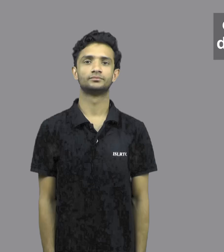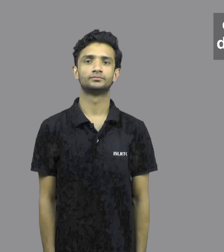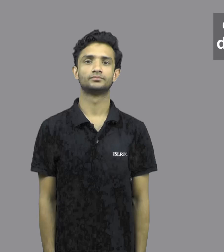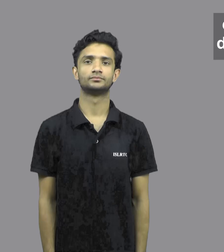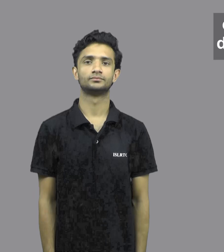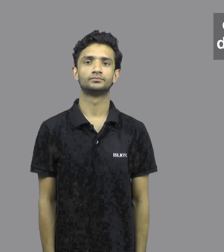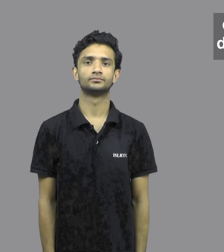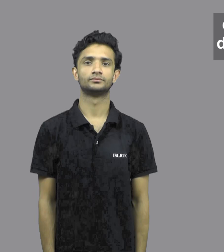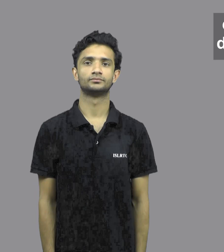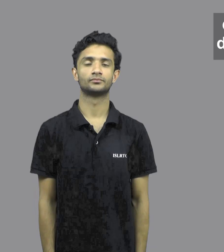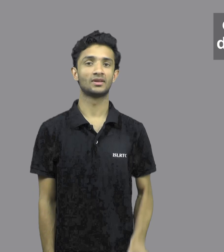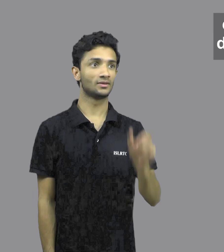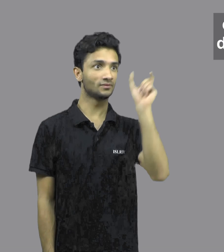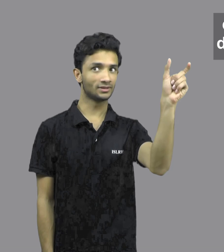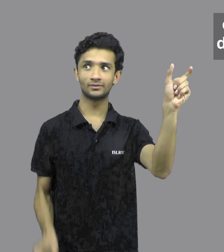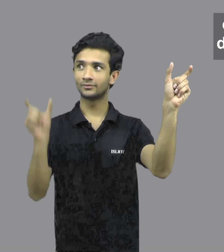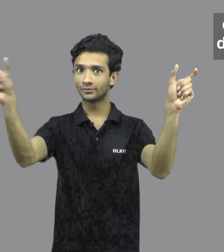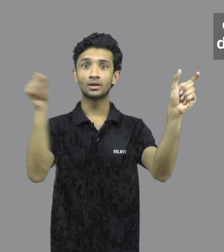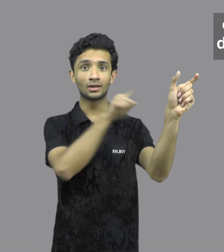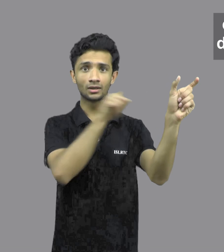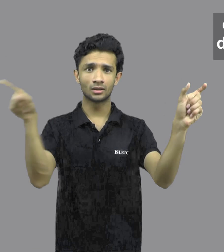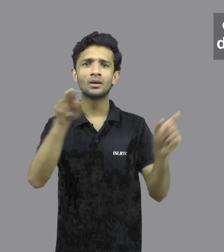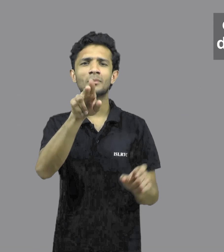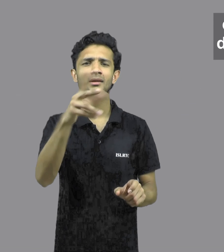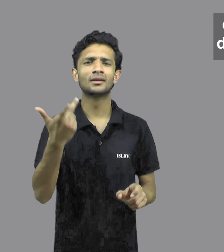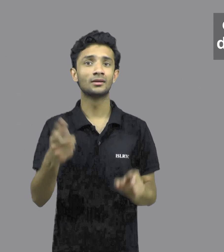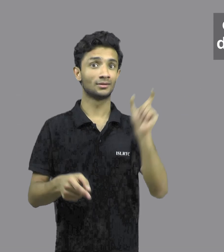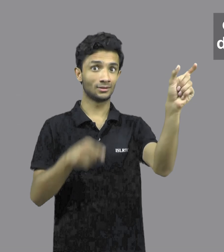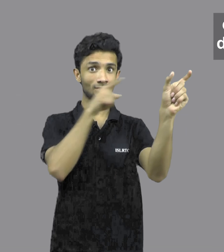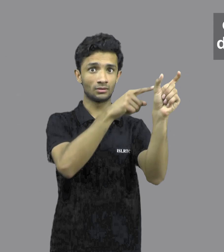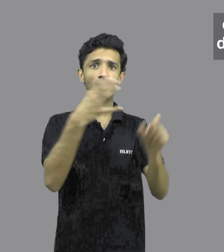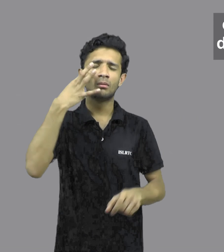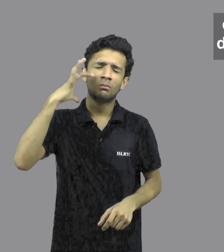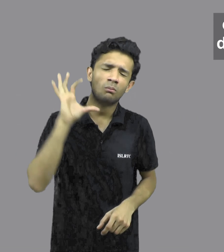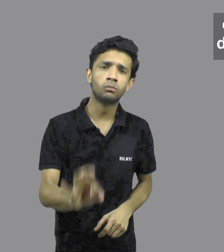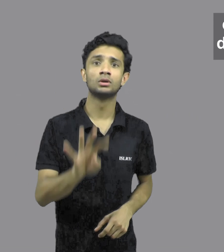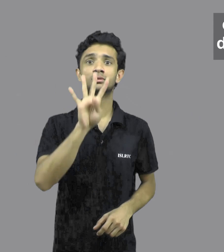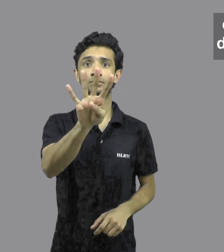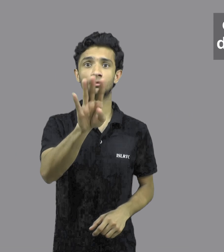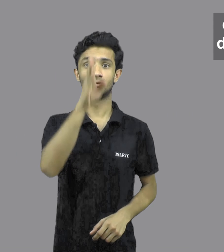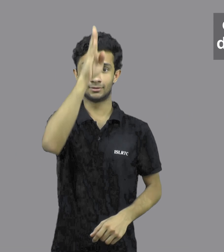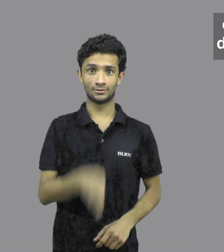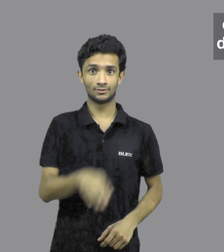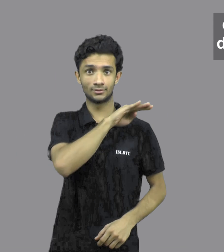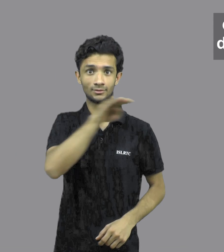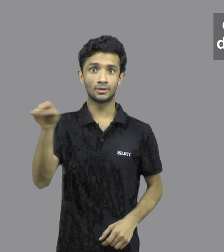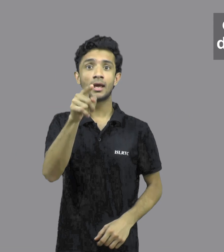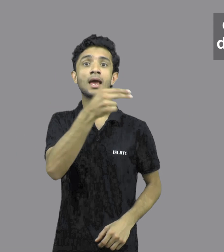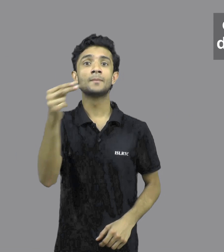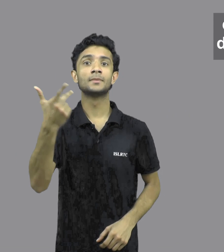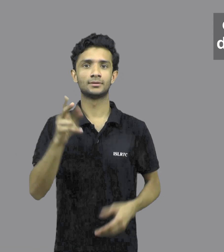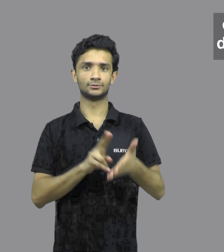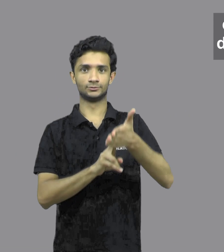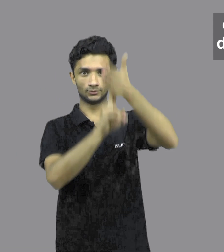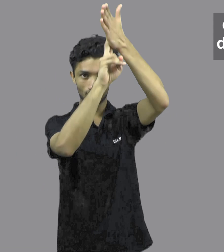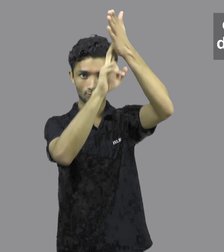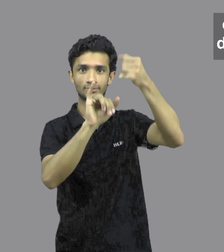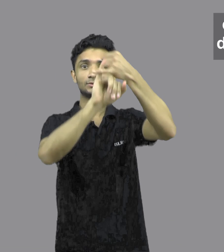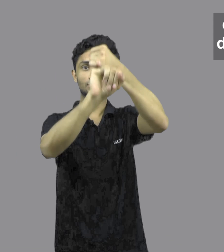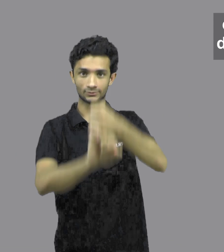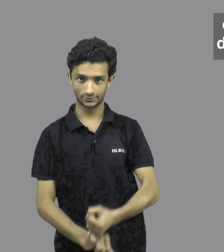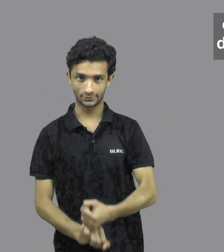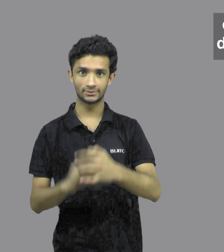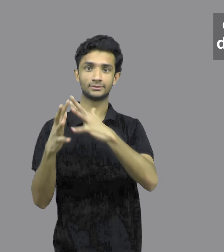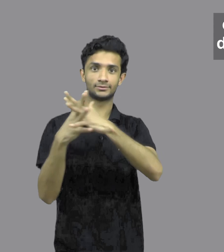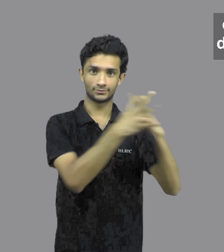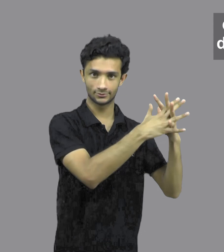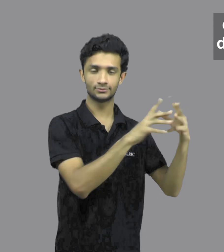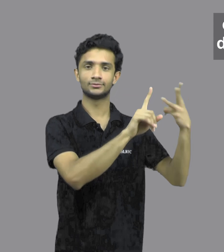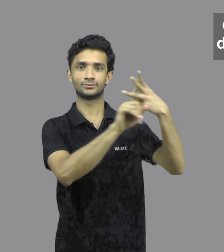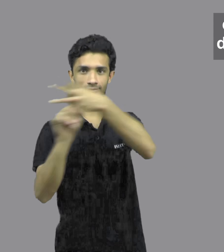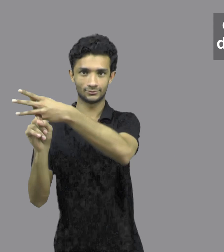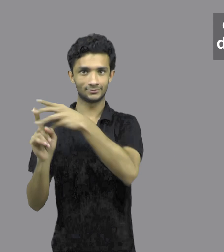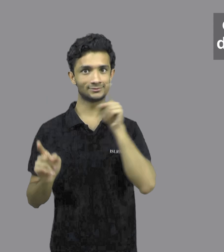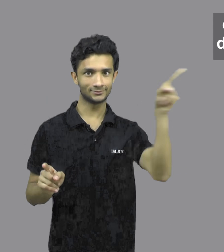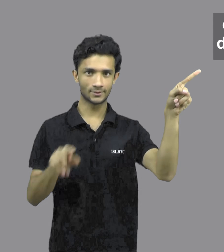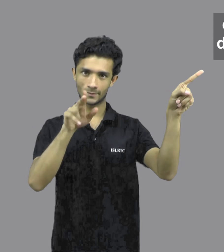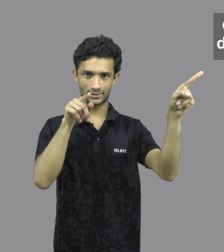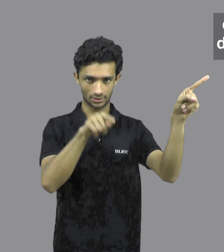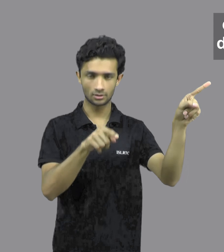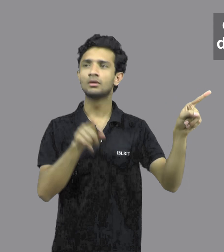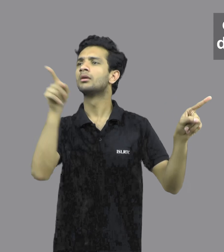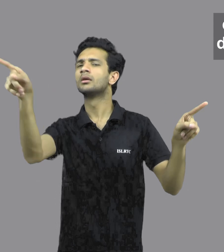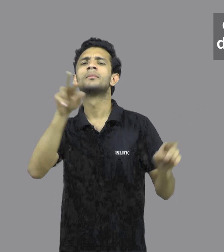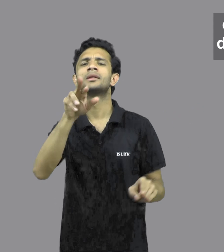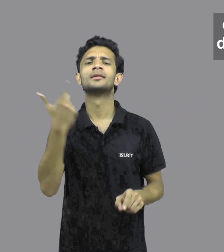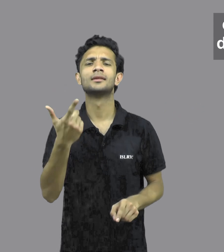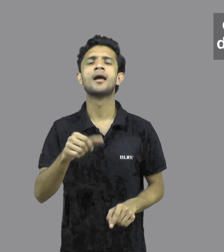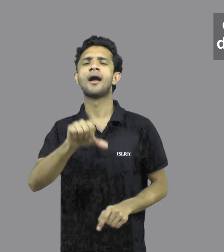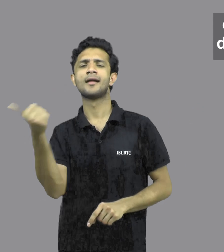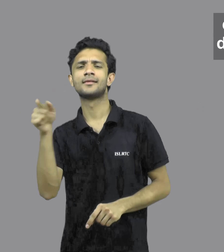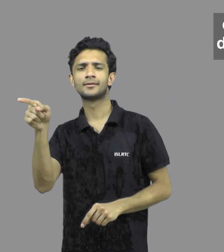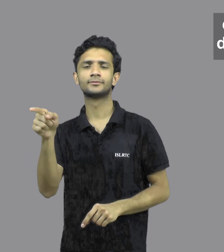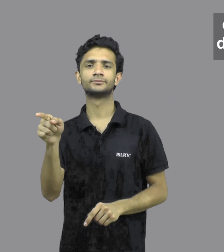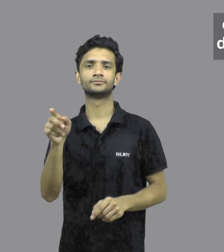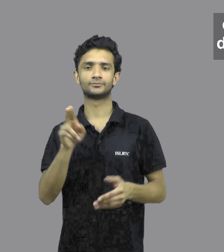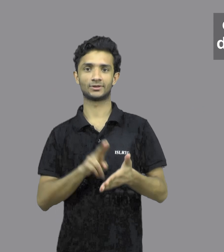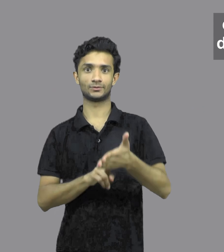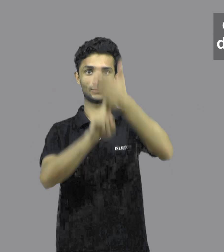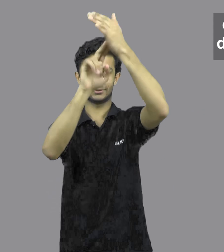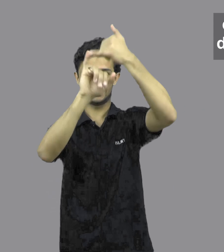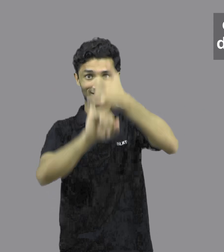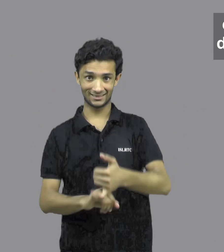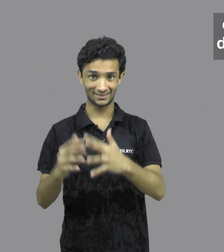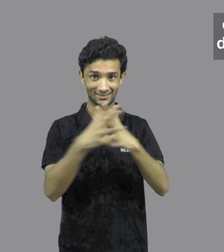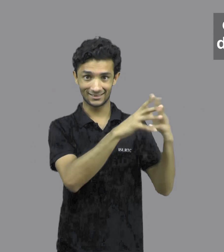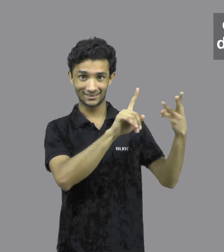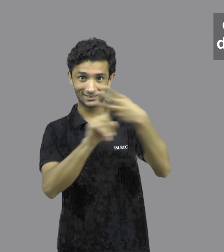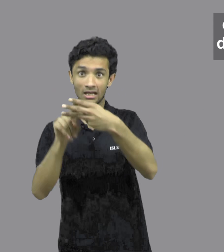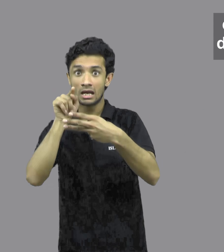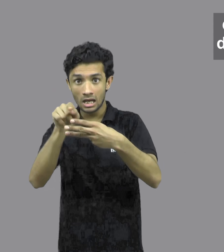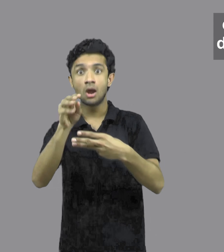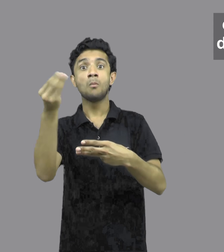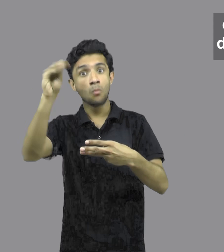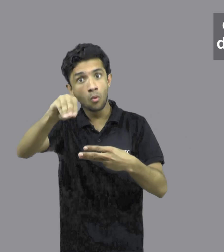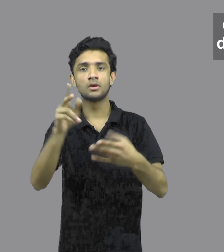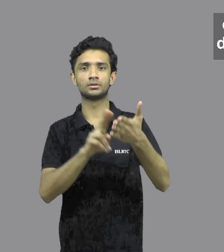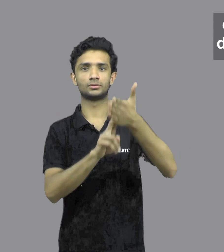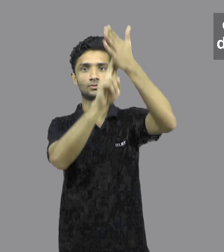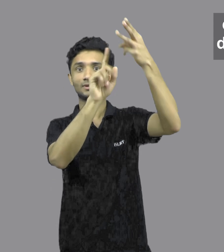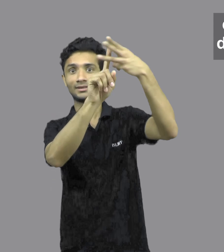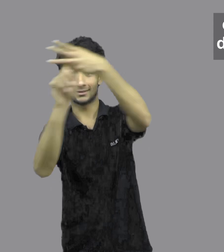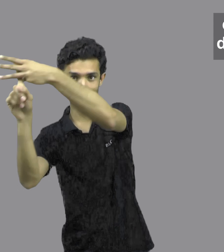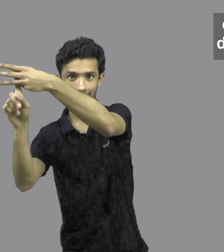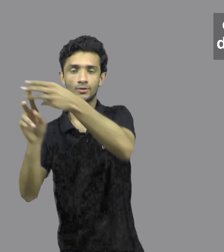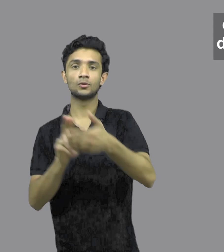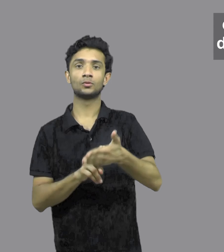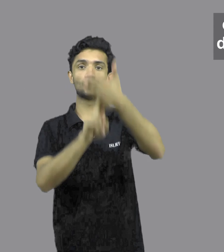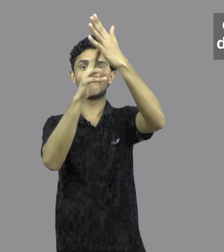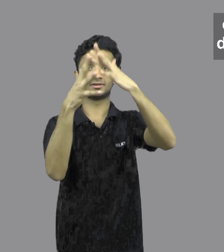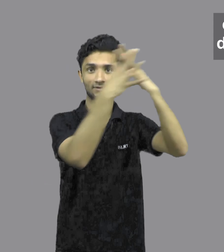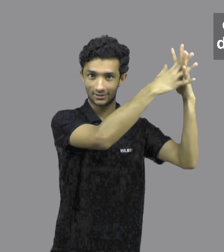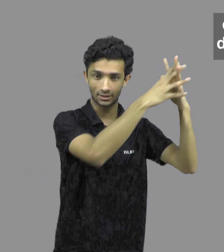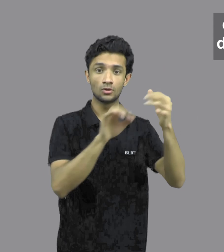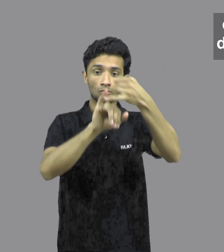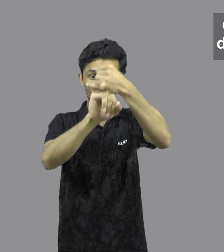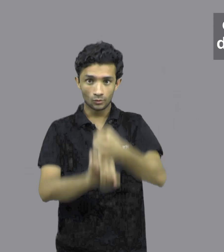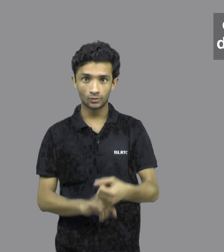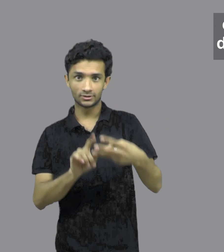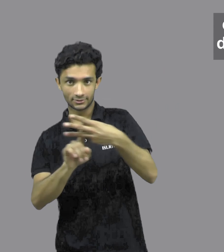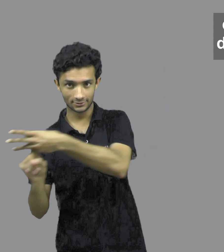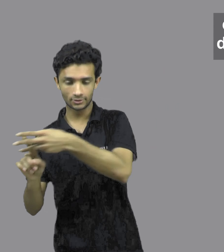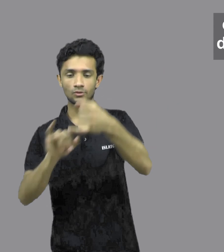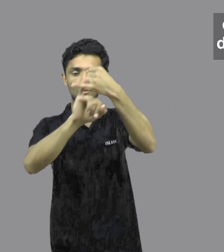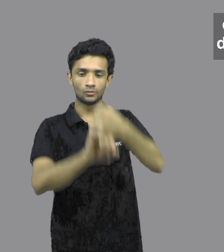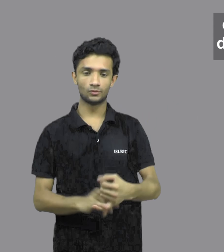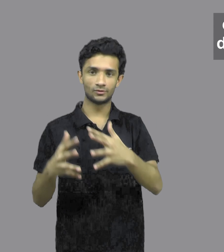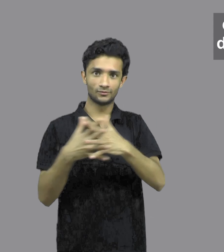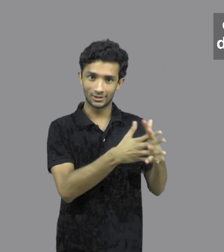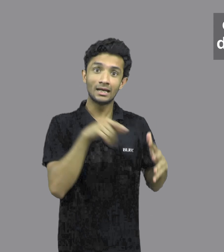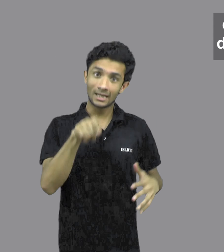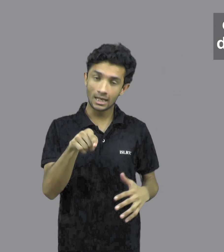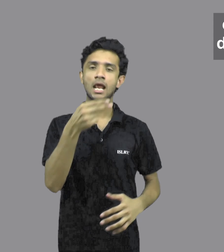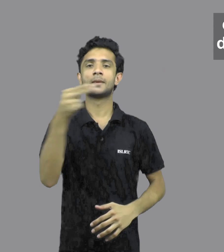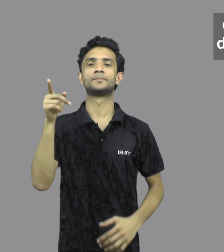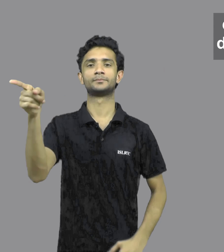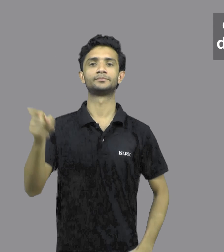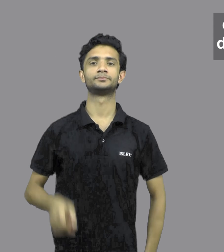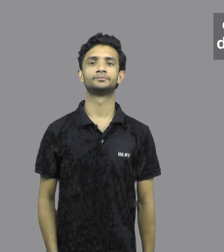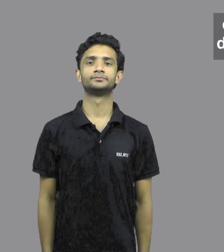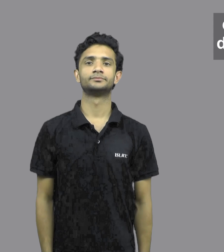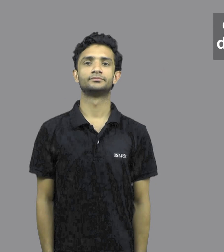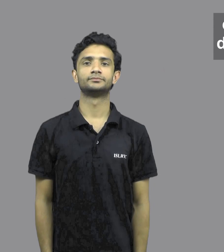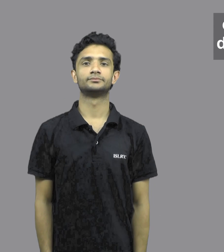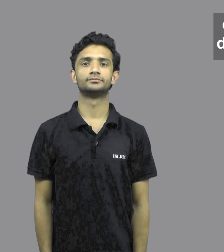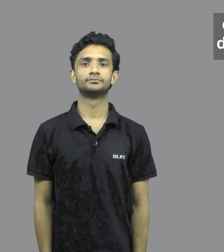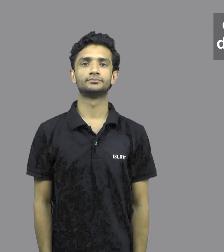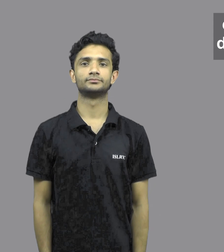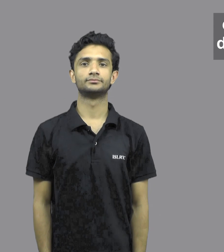Cardinal Directions and Intermediate Directions